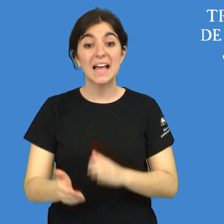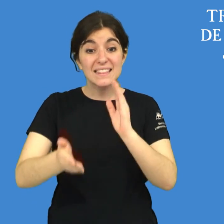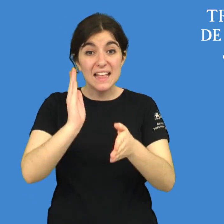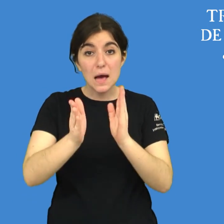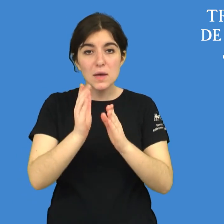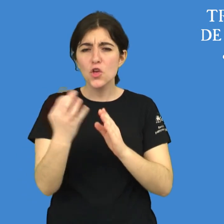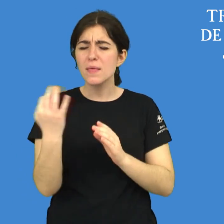terapia